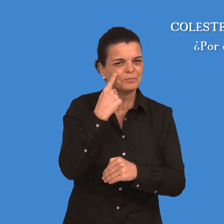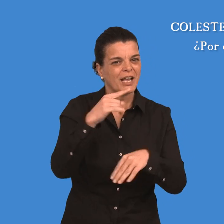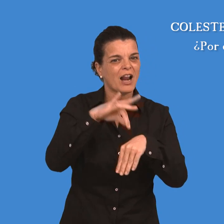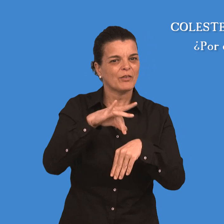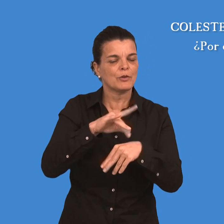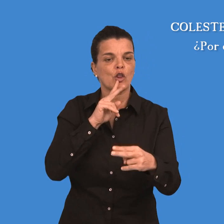enfermo